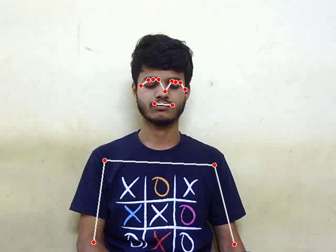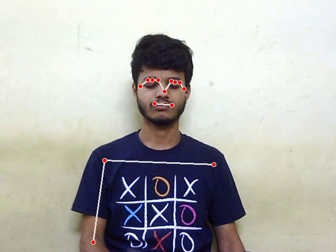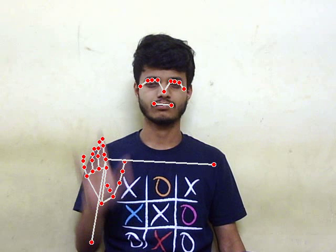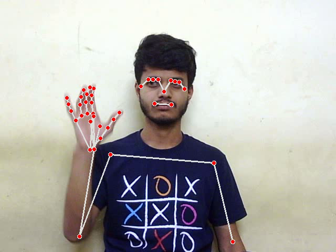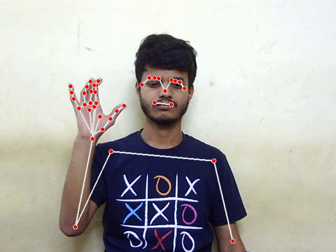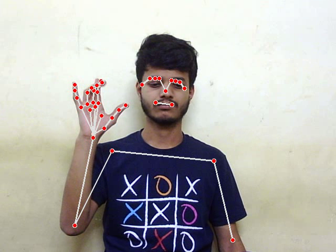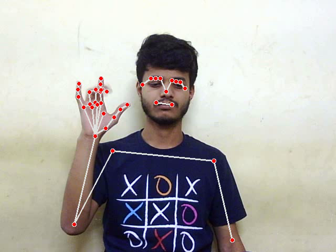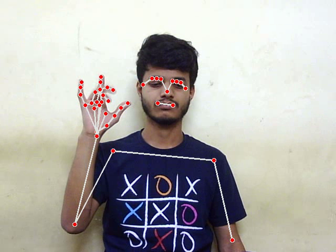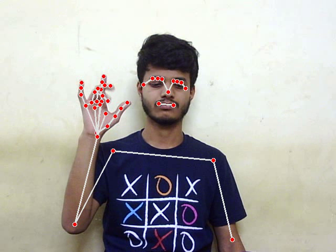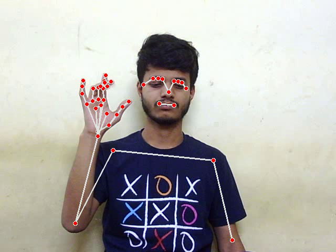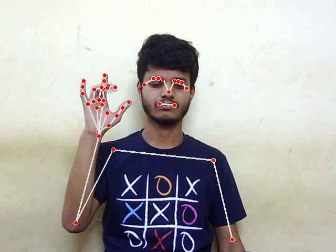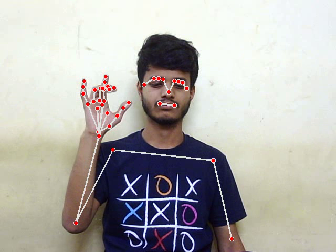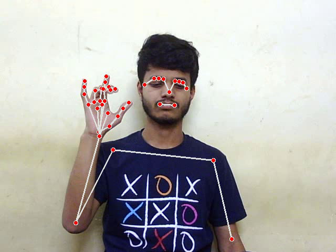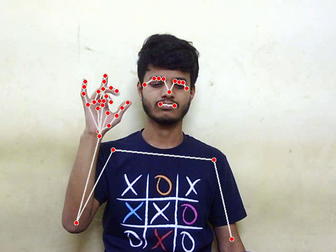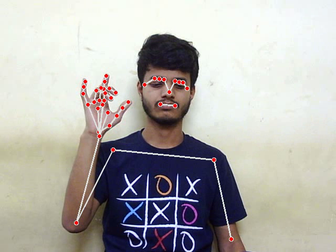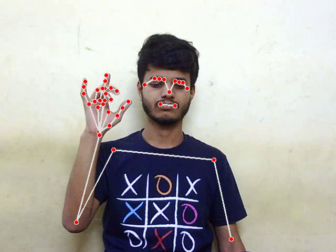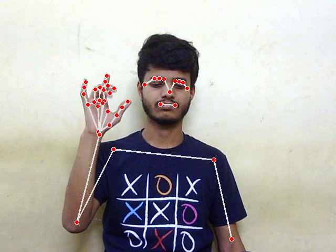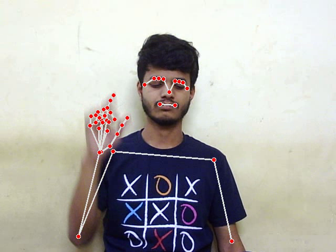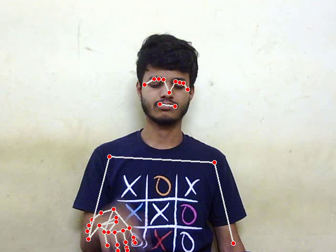why